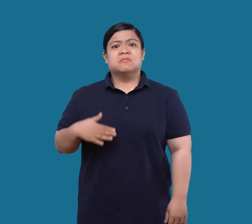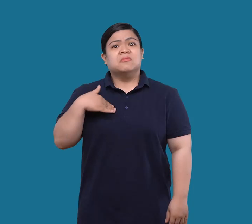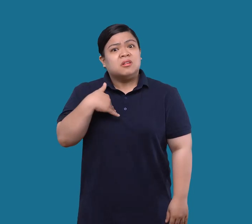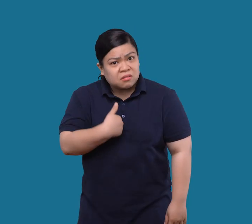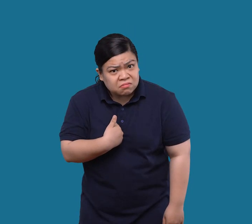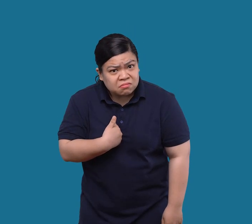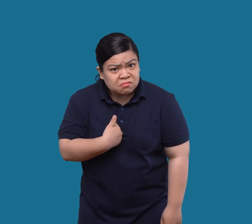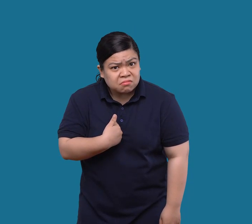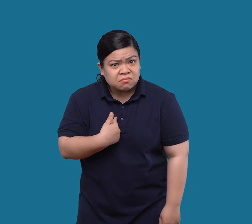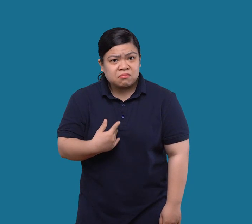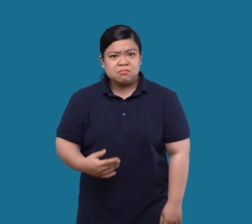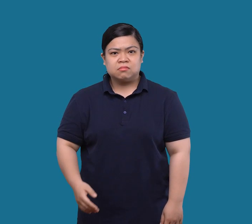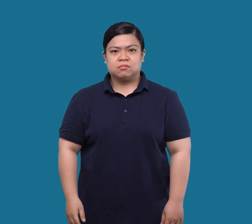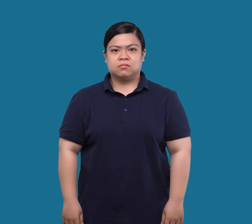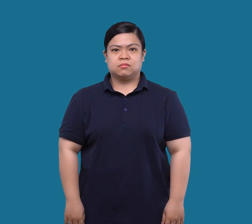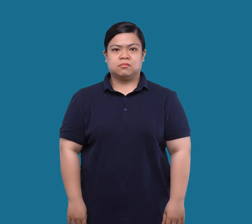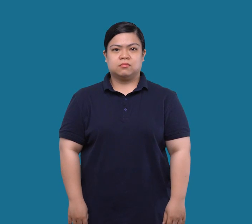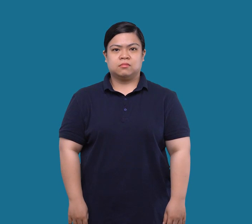mệt không?